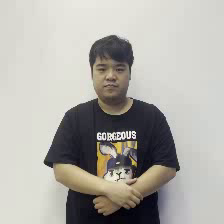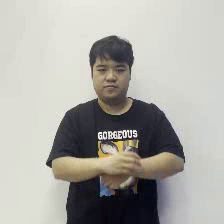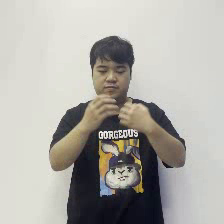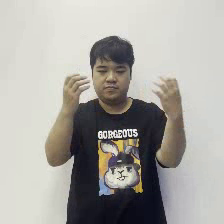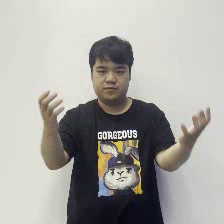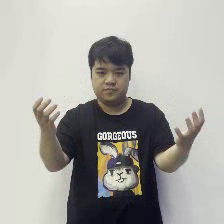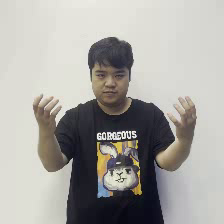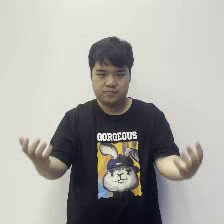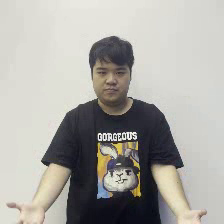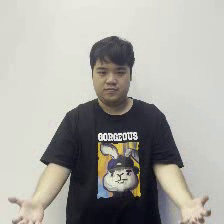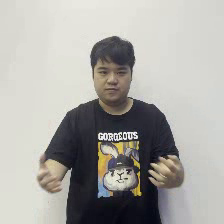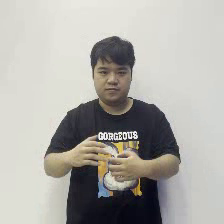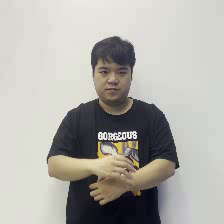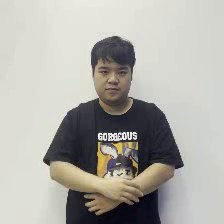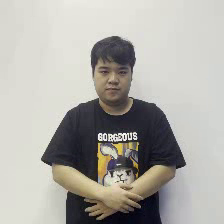Nặng